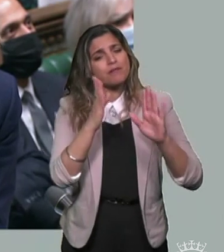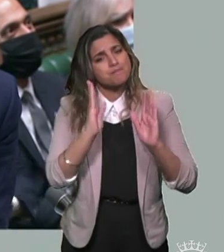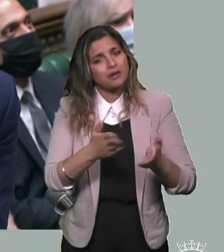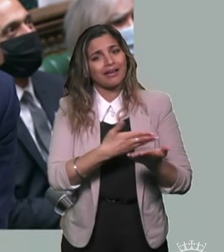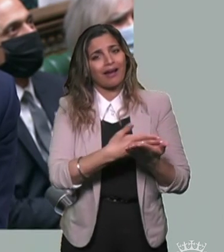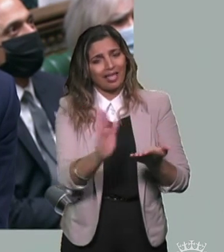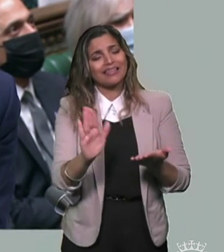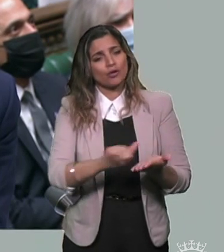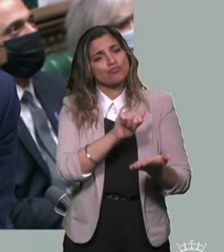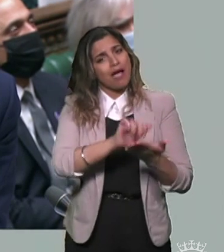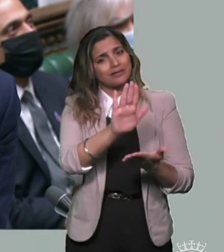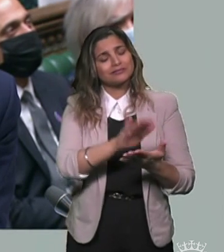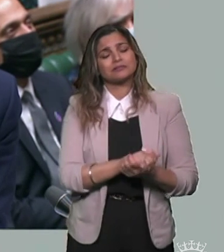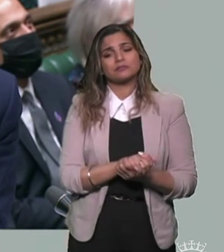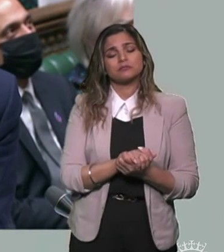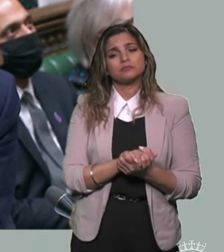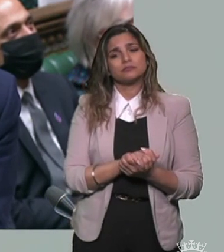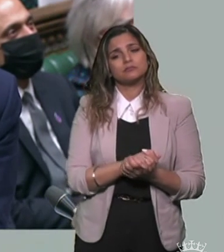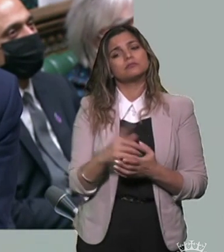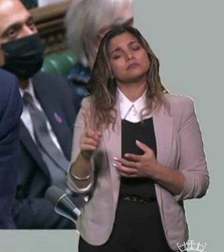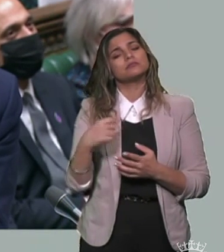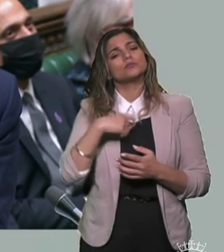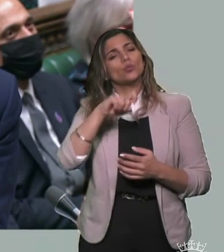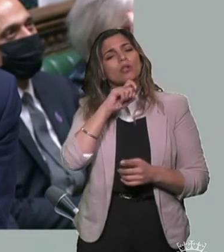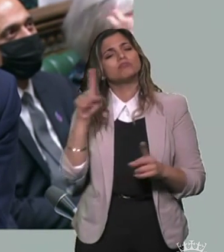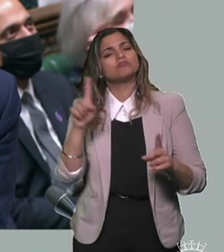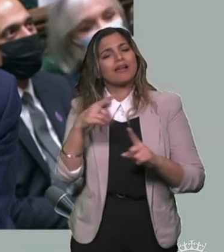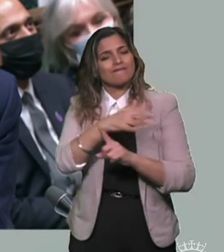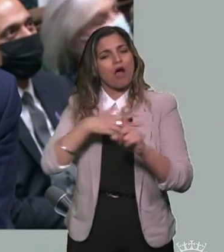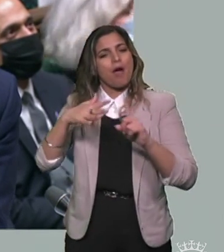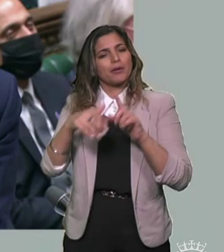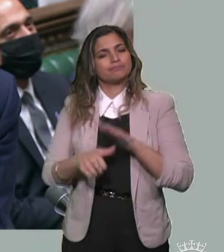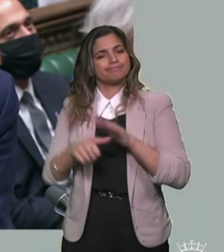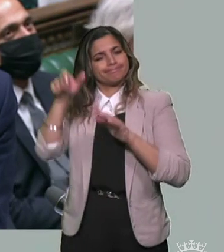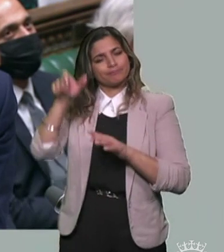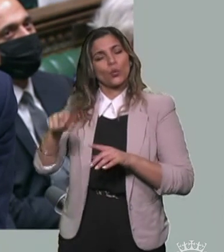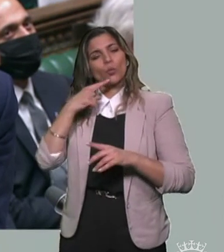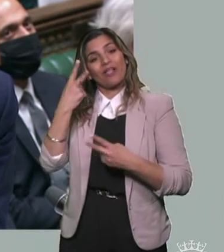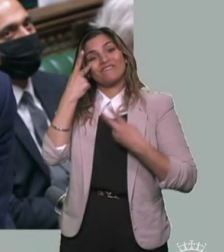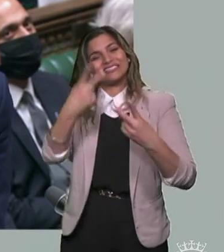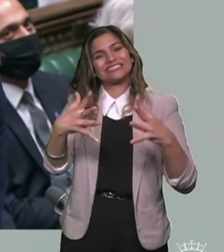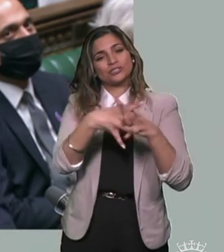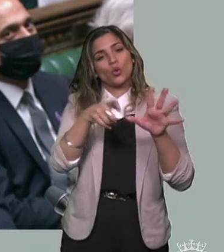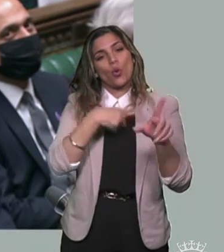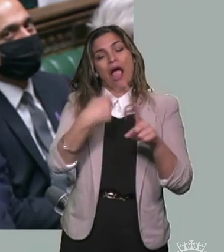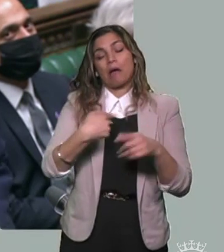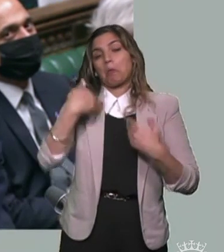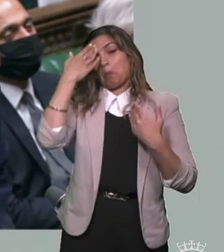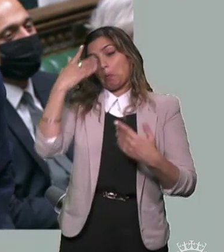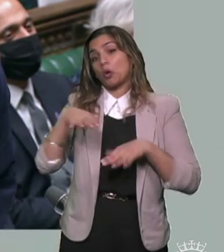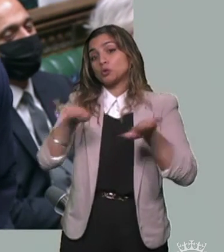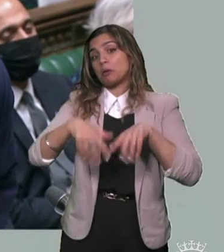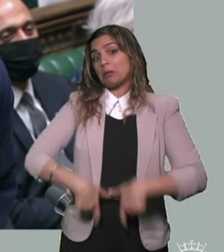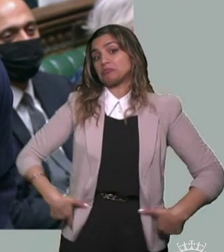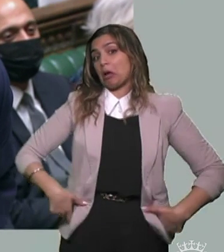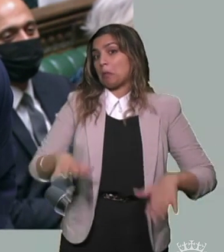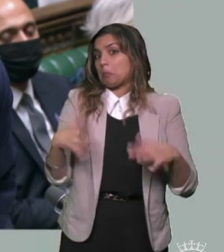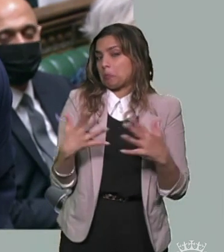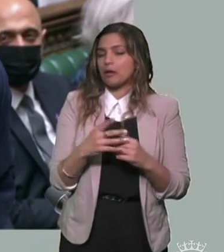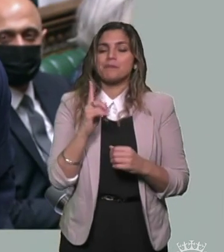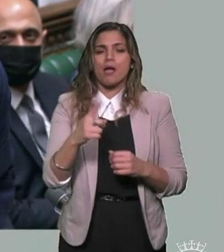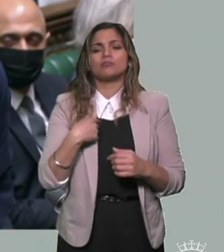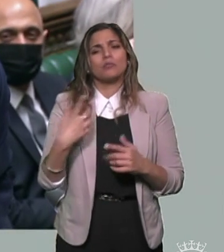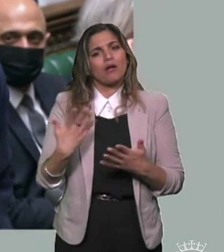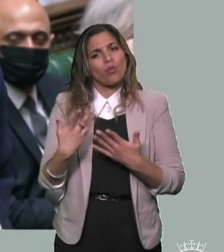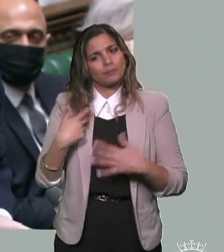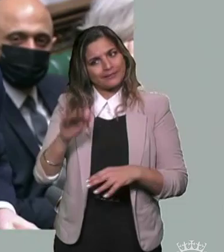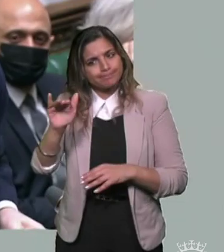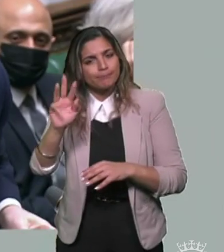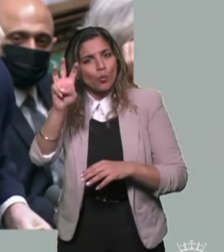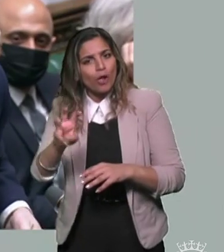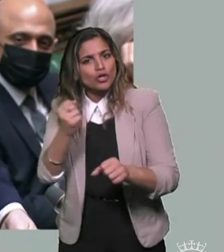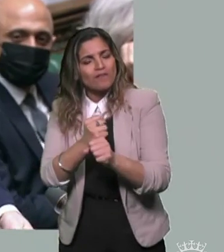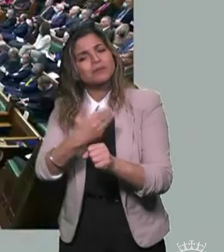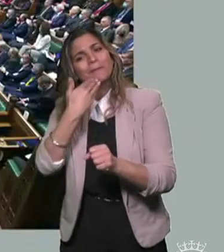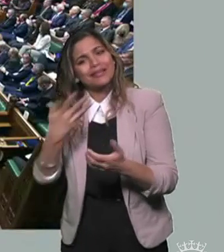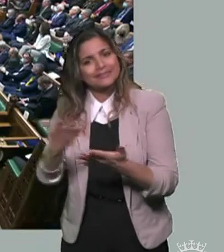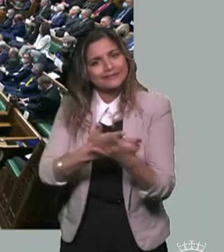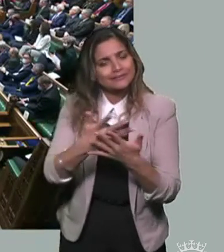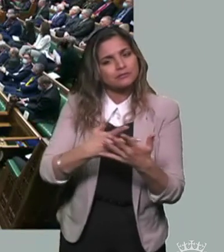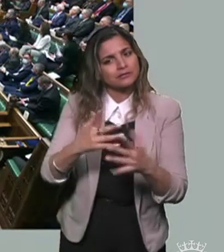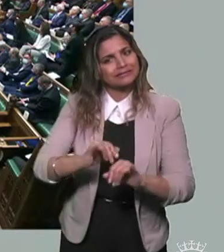My right honourable Friend the Environment Minister will visit the Wye area shortly, with or without his swimming trunks, and we are urging the Welsh Government to take the matter as seriously as this Government are.